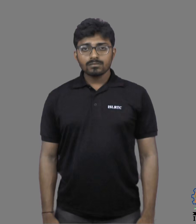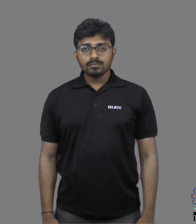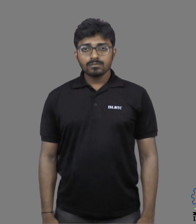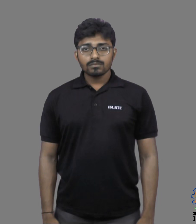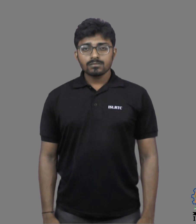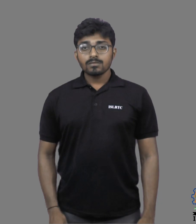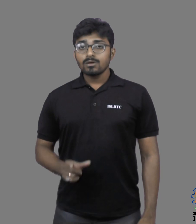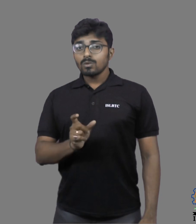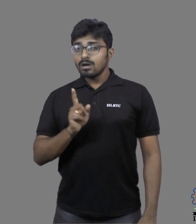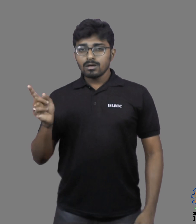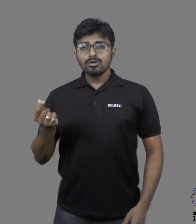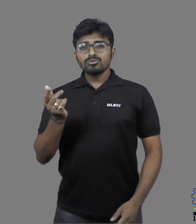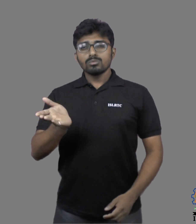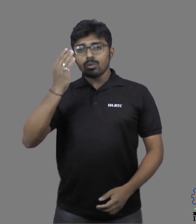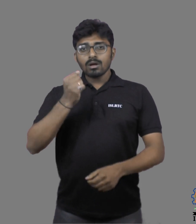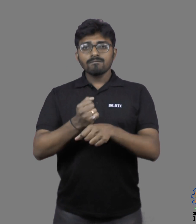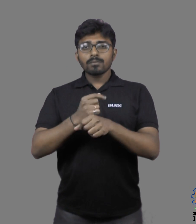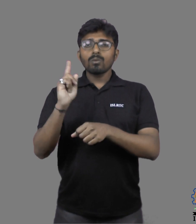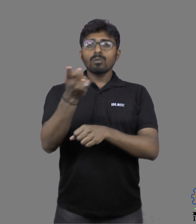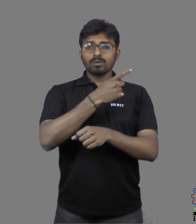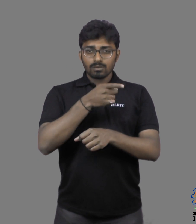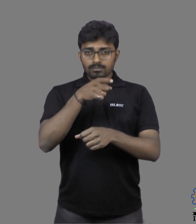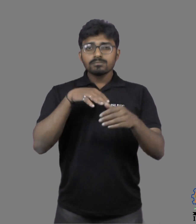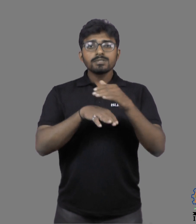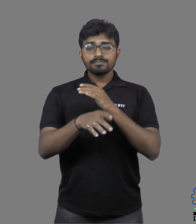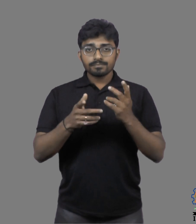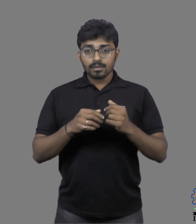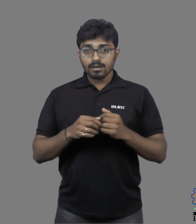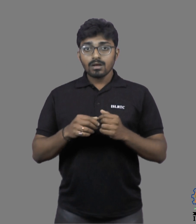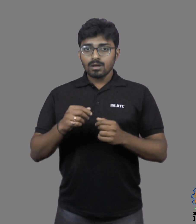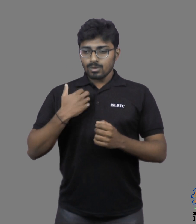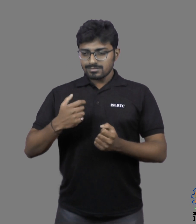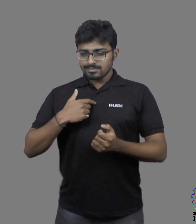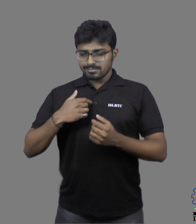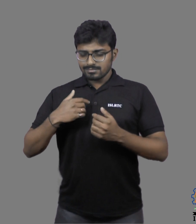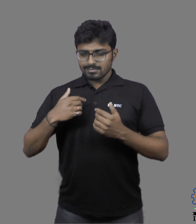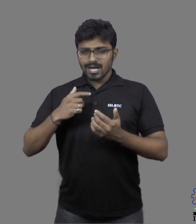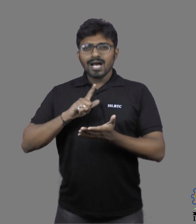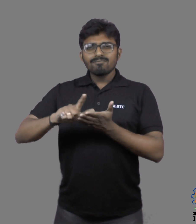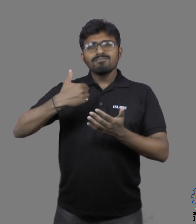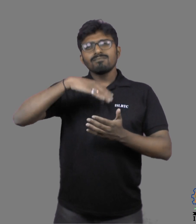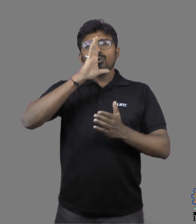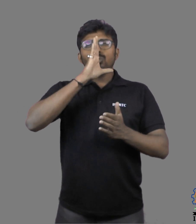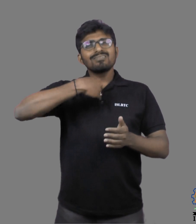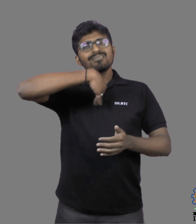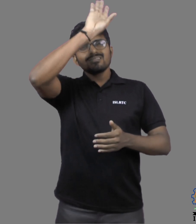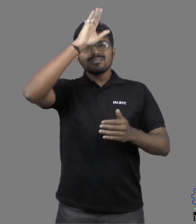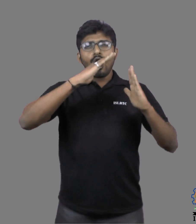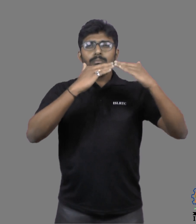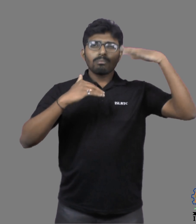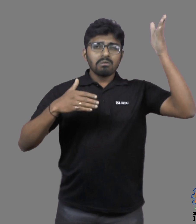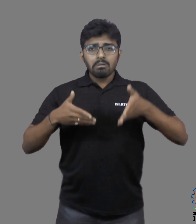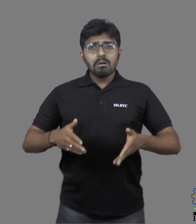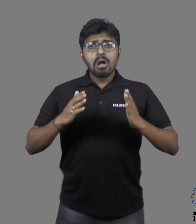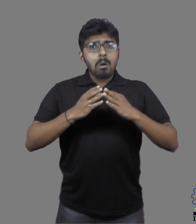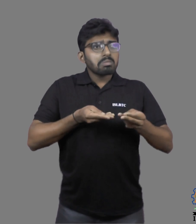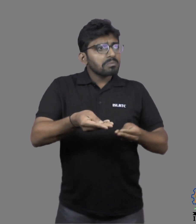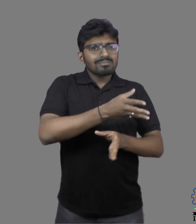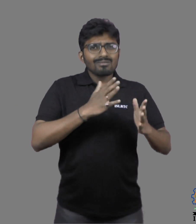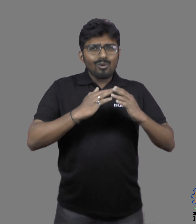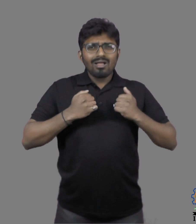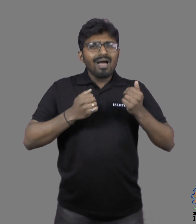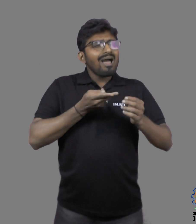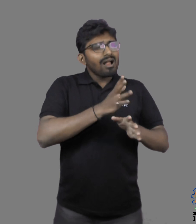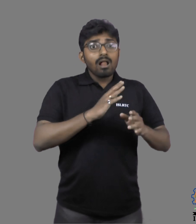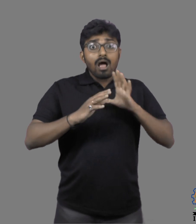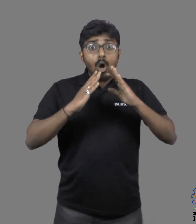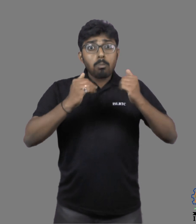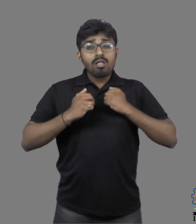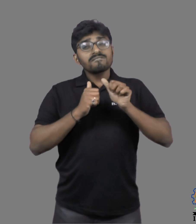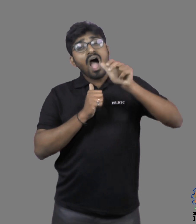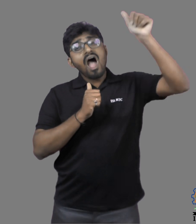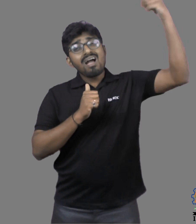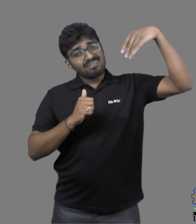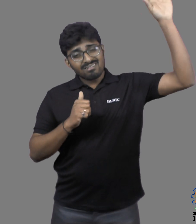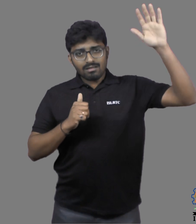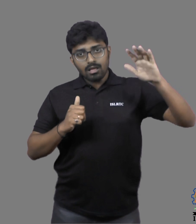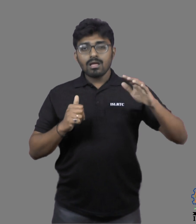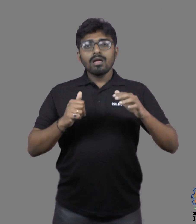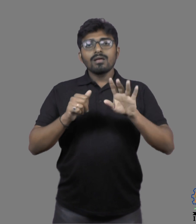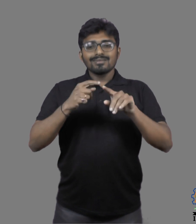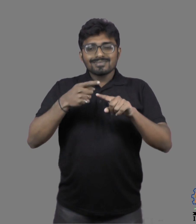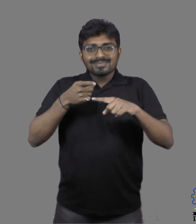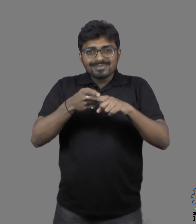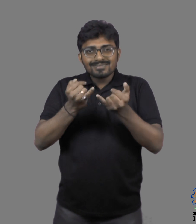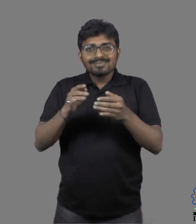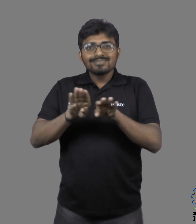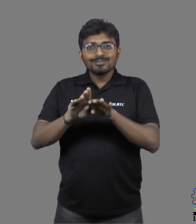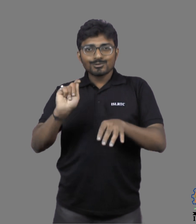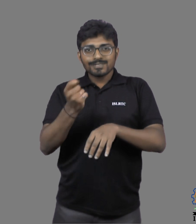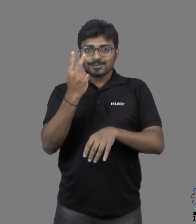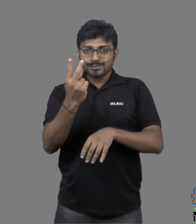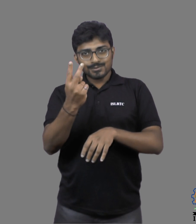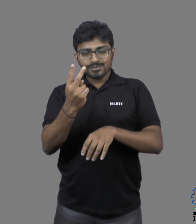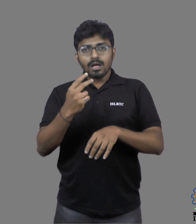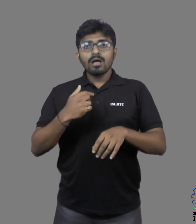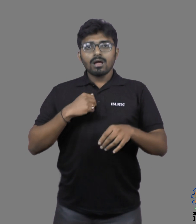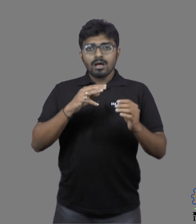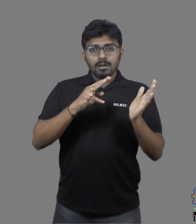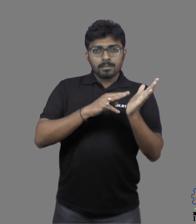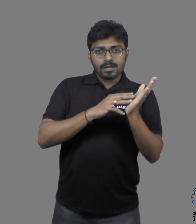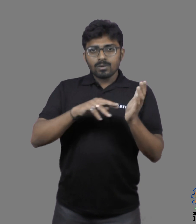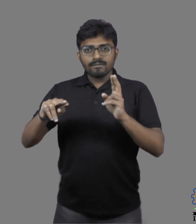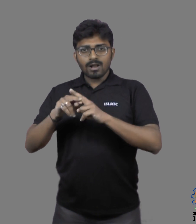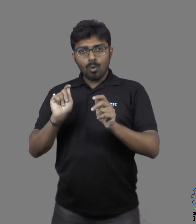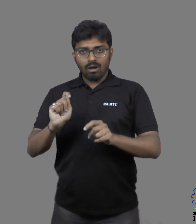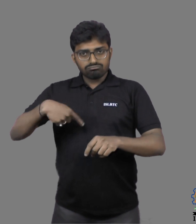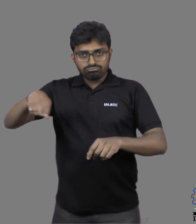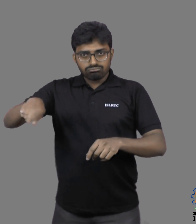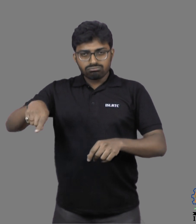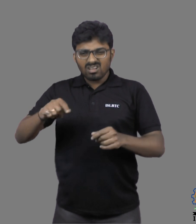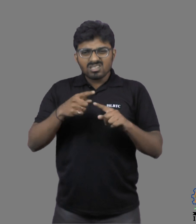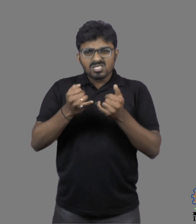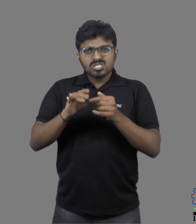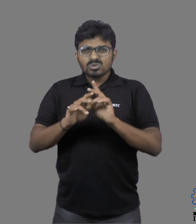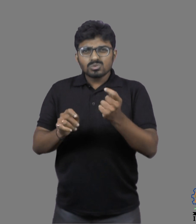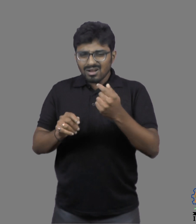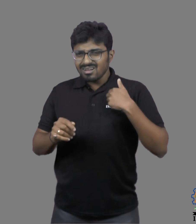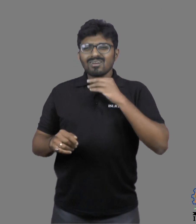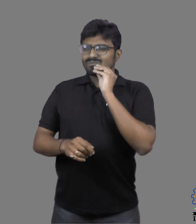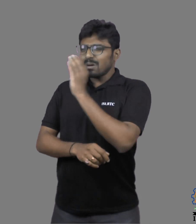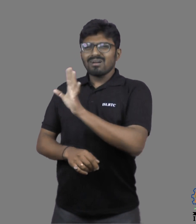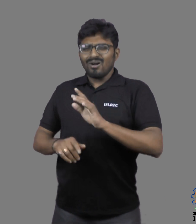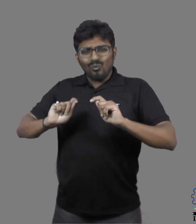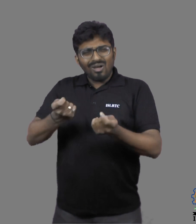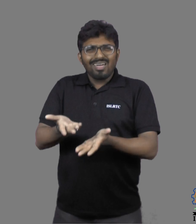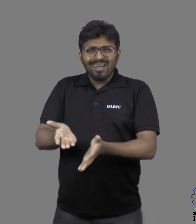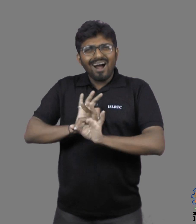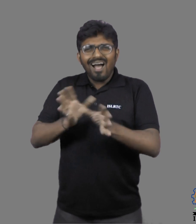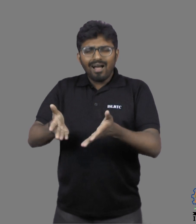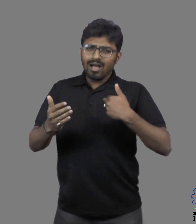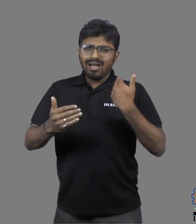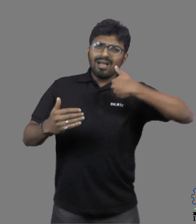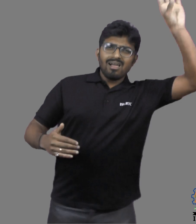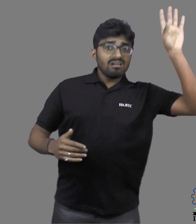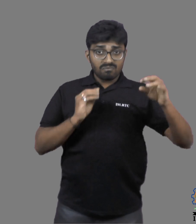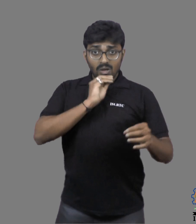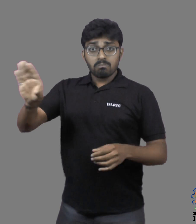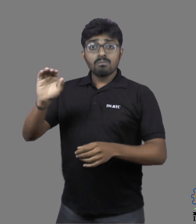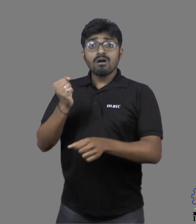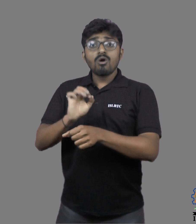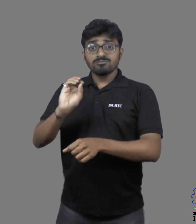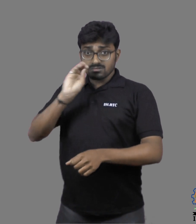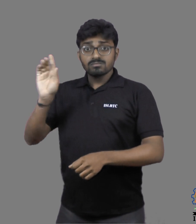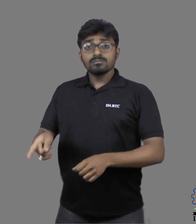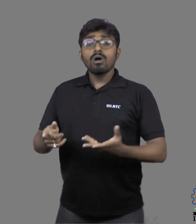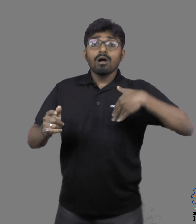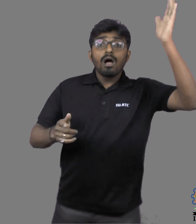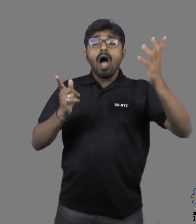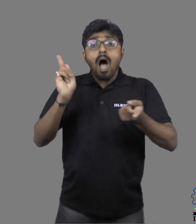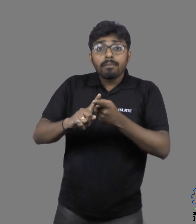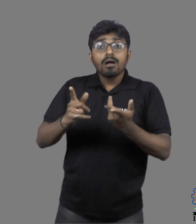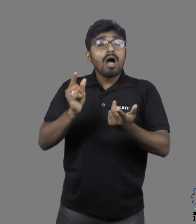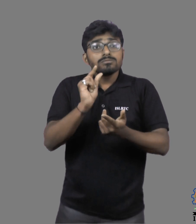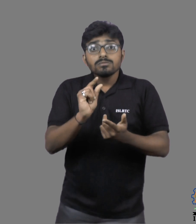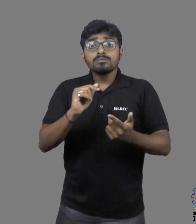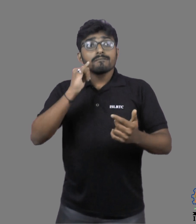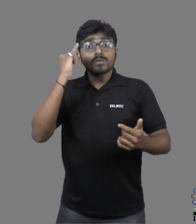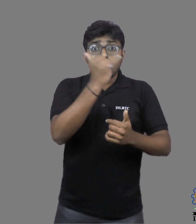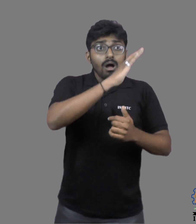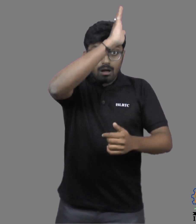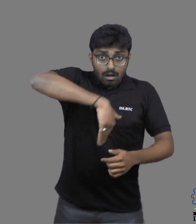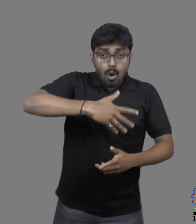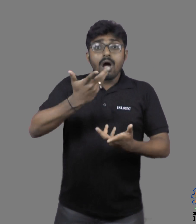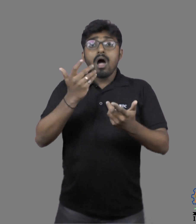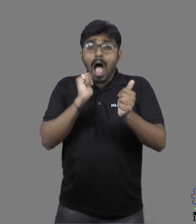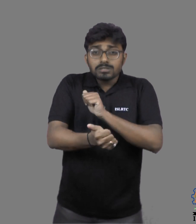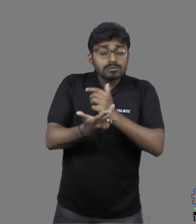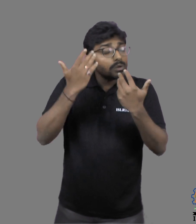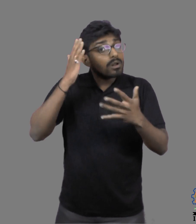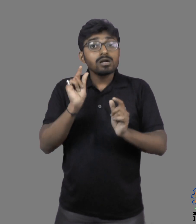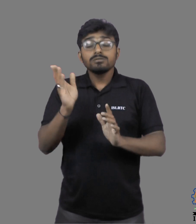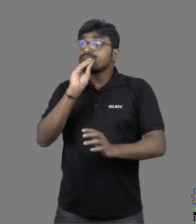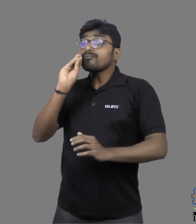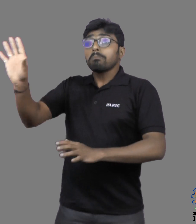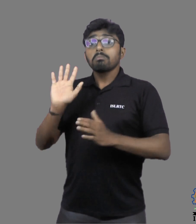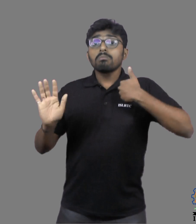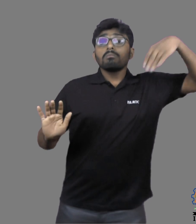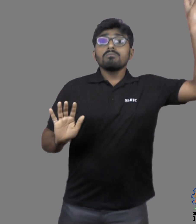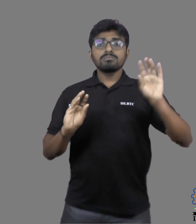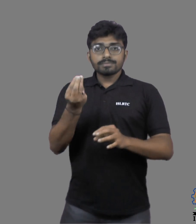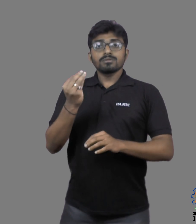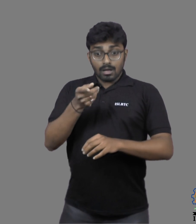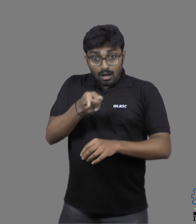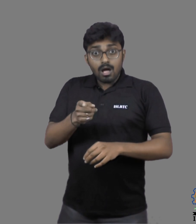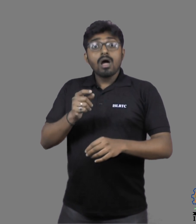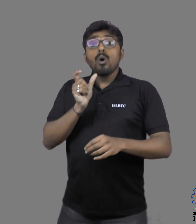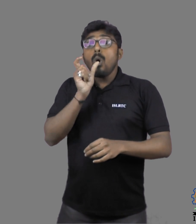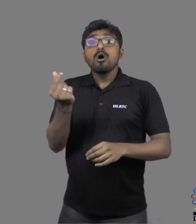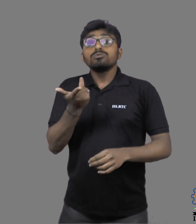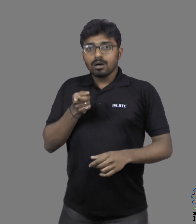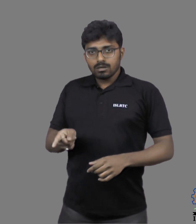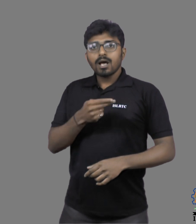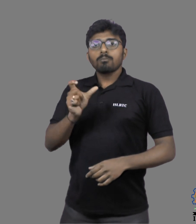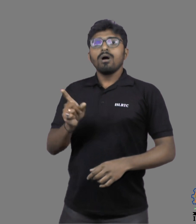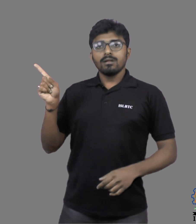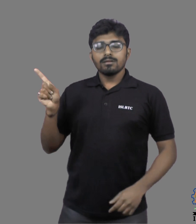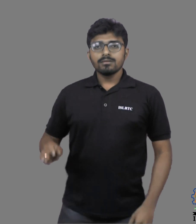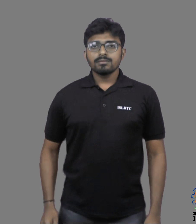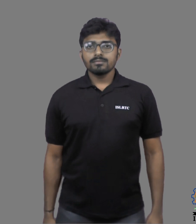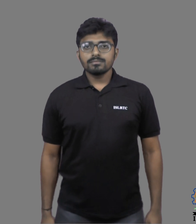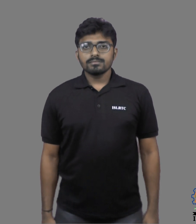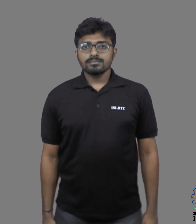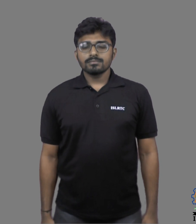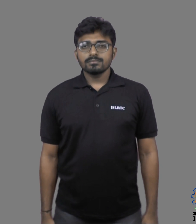Station Leave